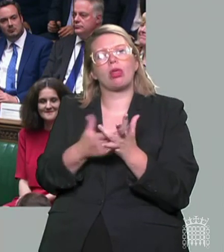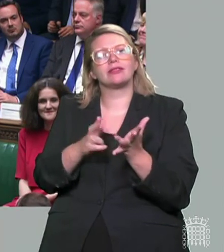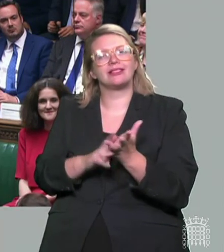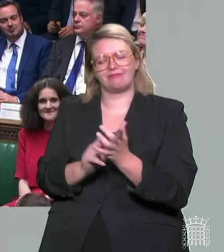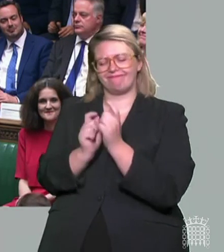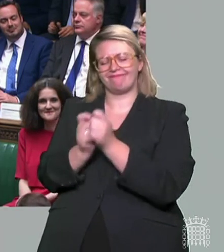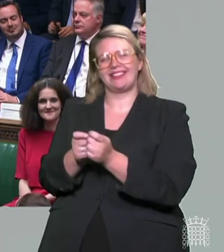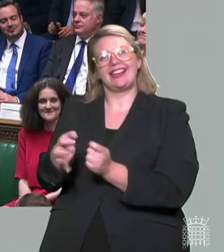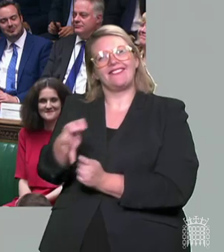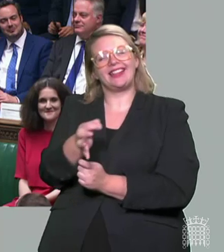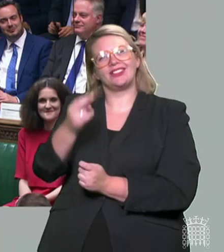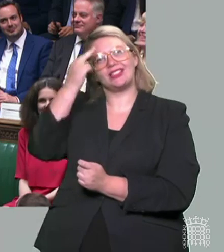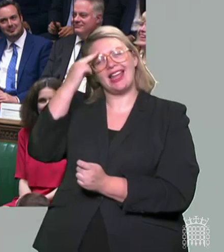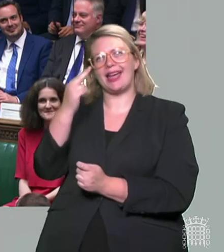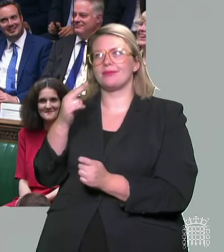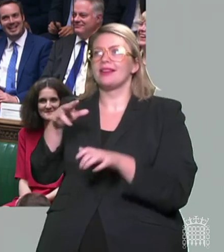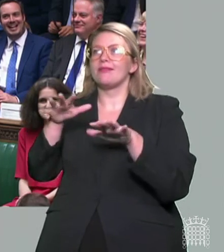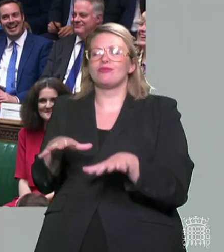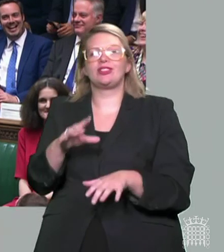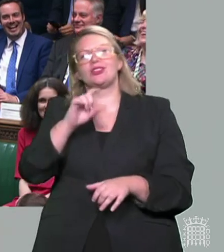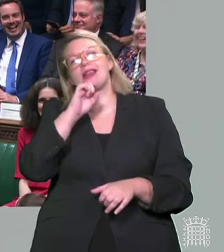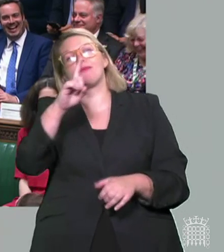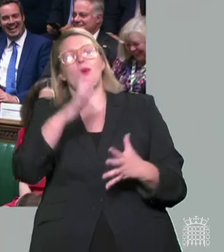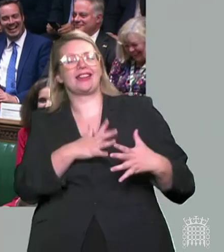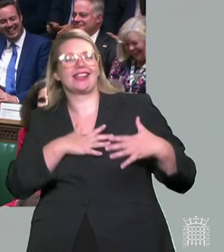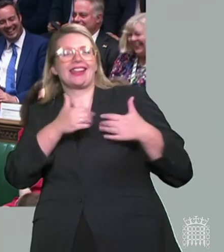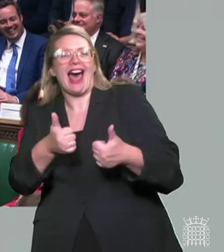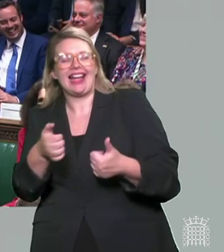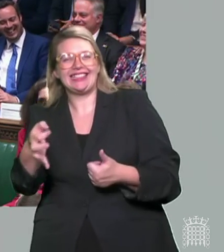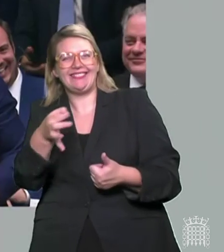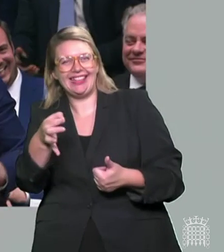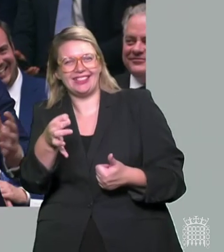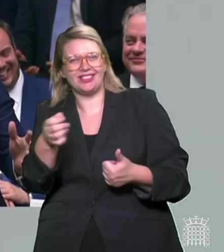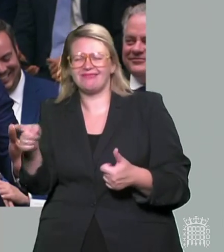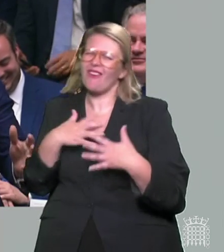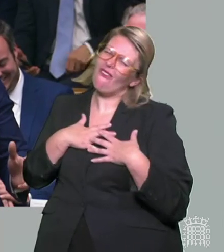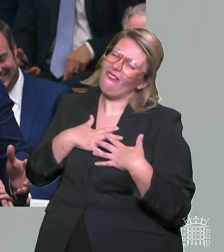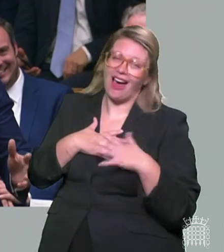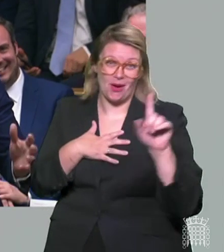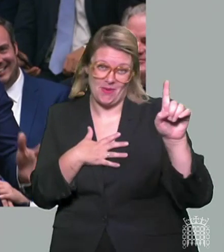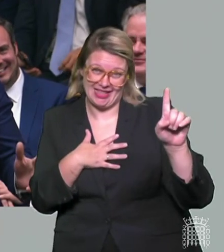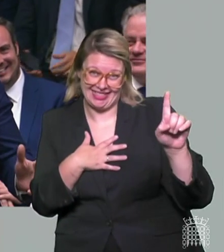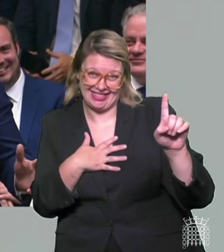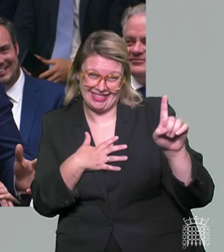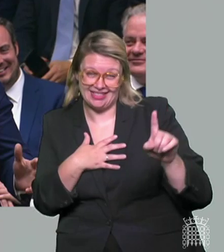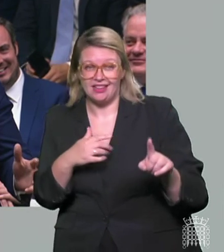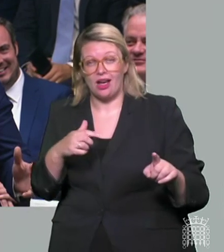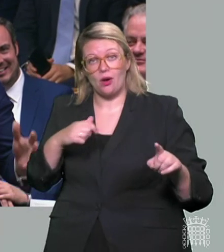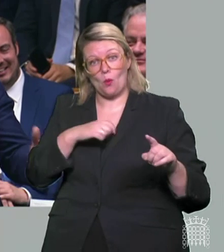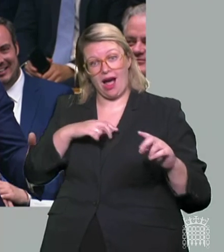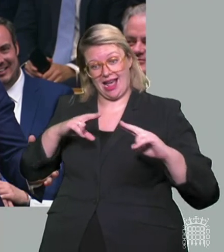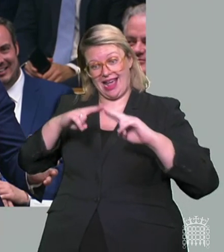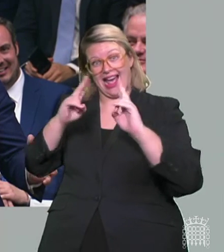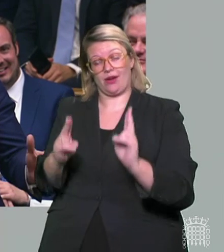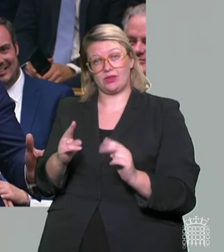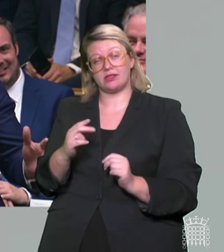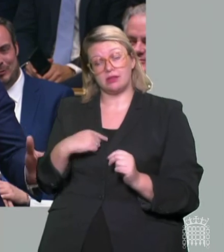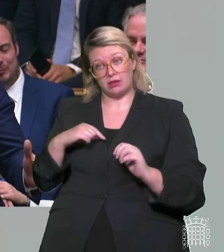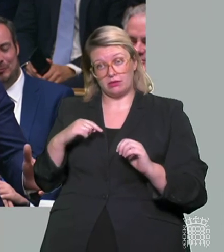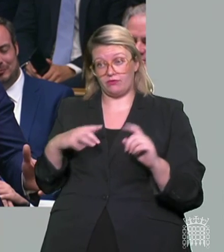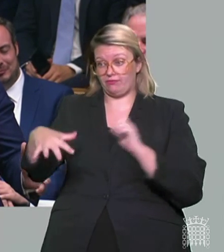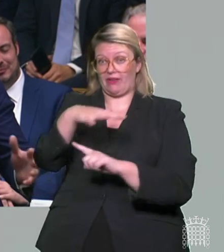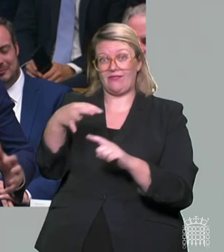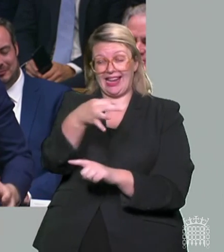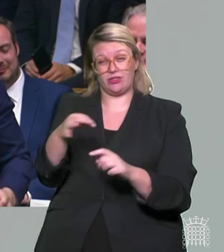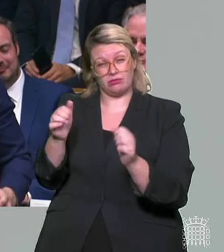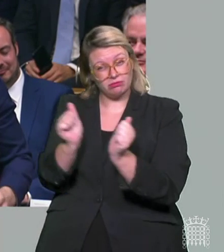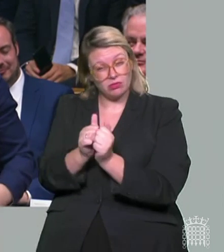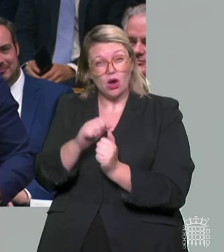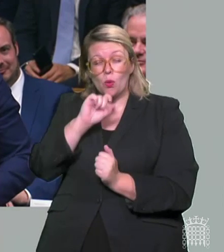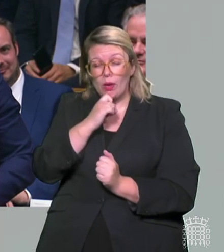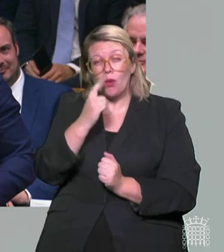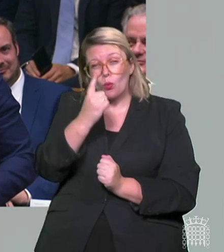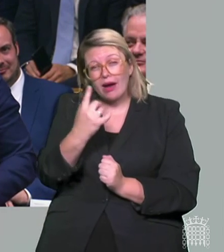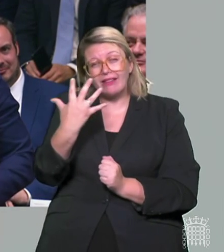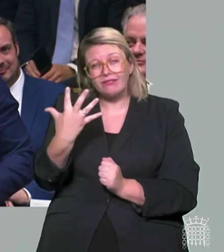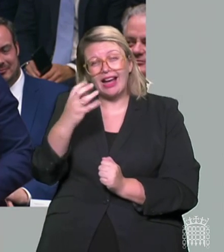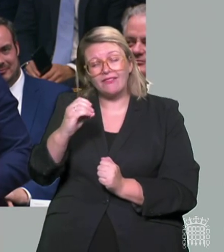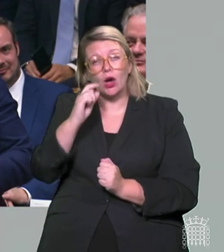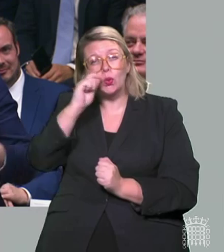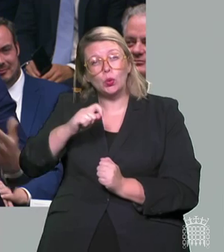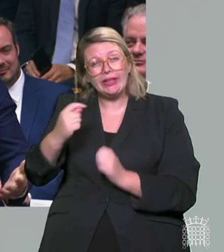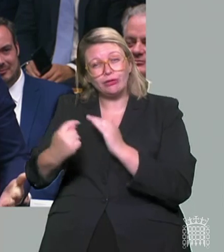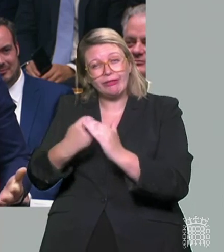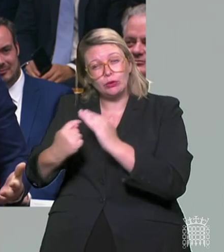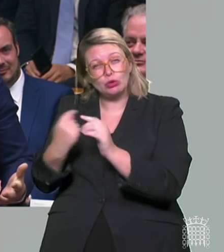This 160-home village was dubbed “Britain’s kindest village” because it committed to taking 50 Ukrainian refugees, and it has them all there now.